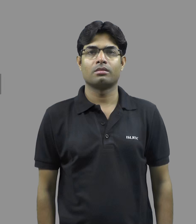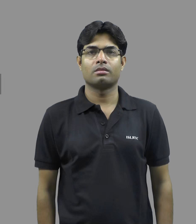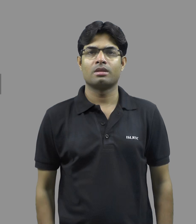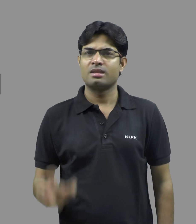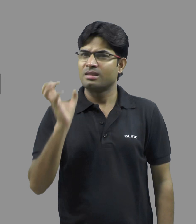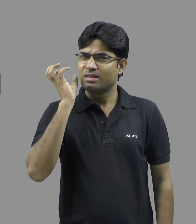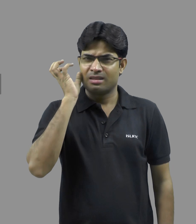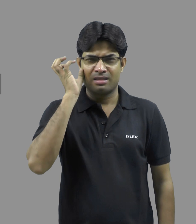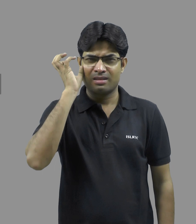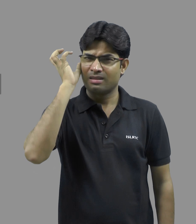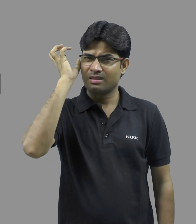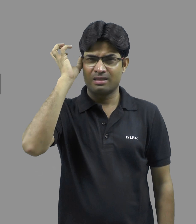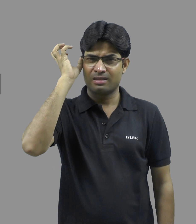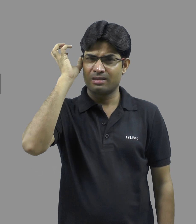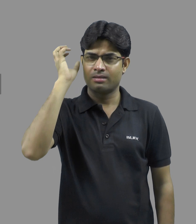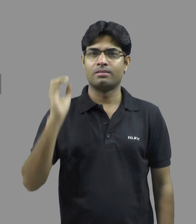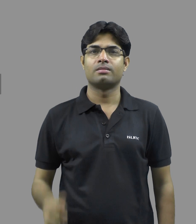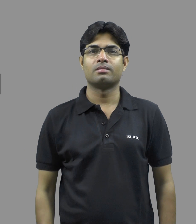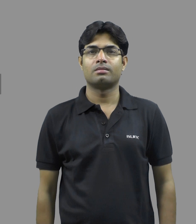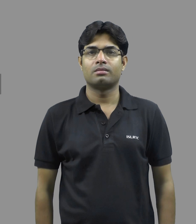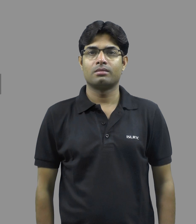Upset Disturbed